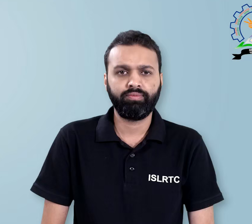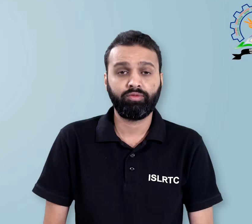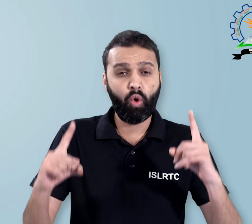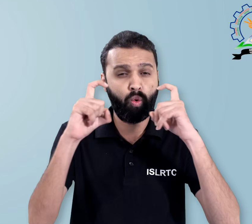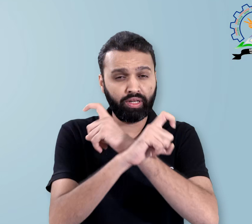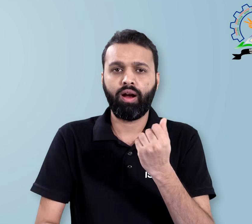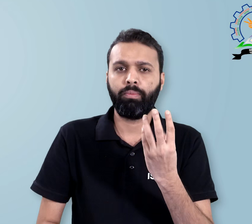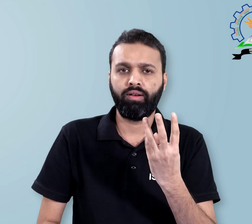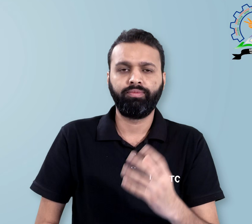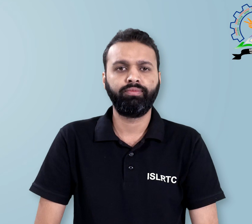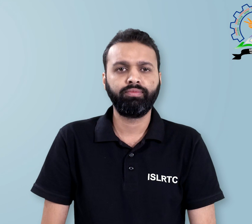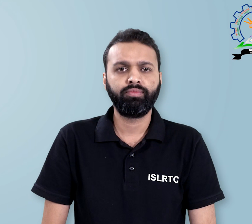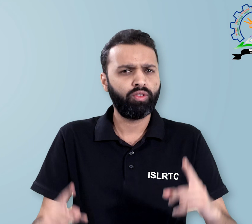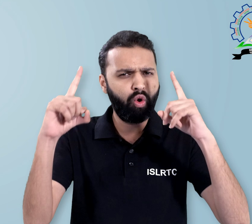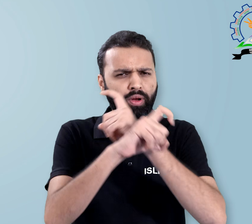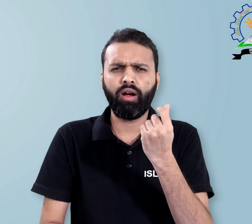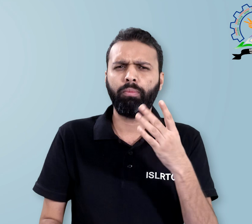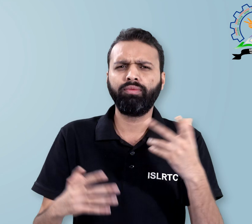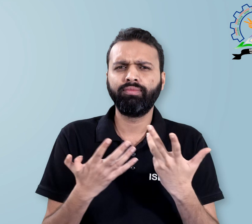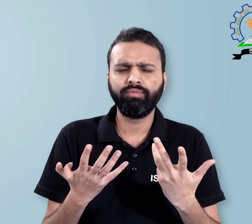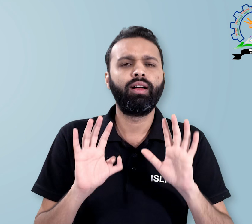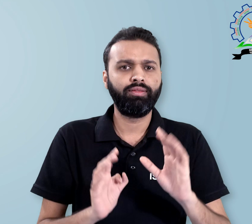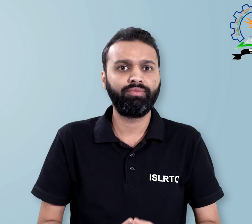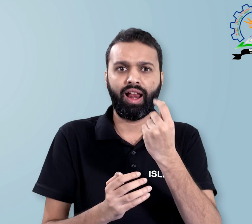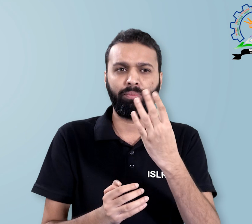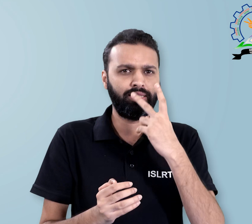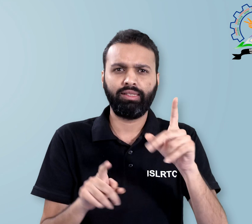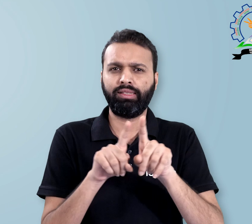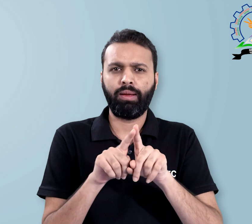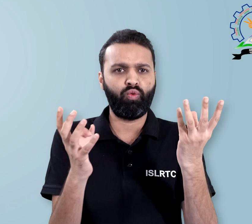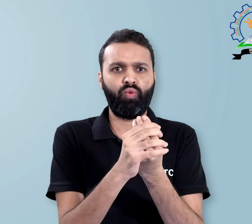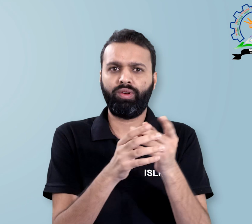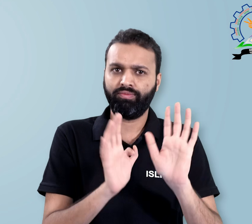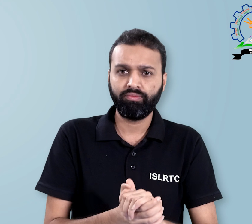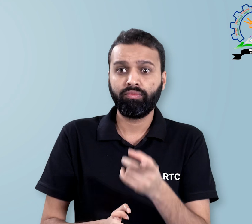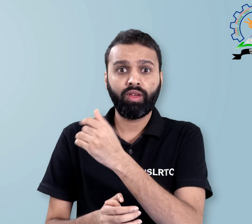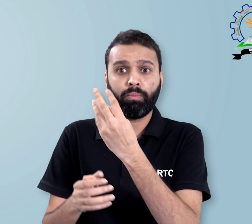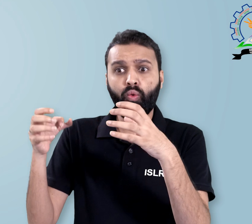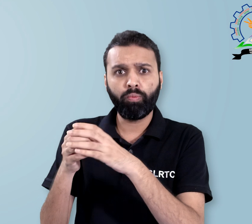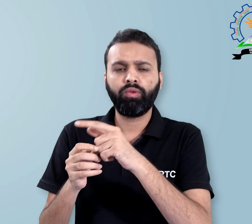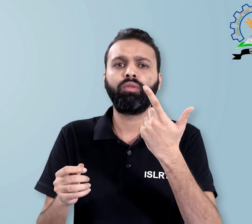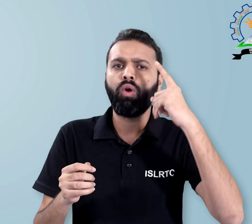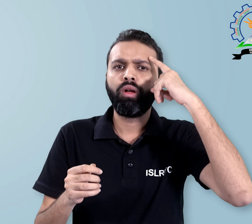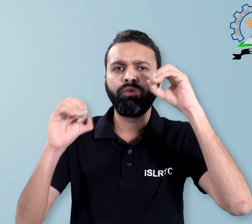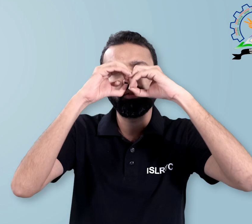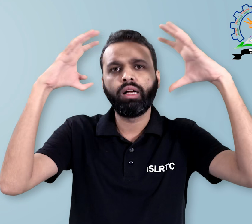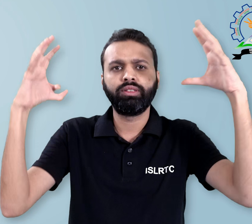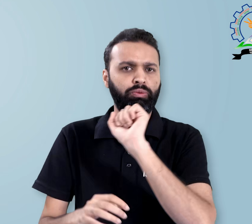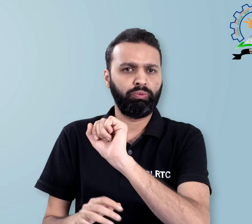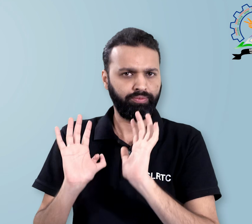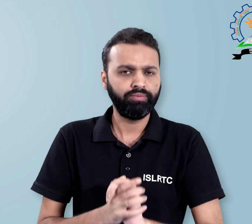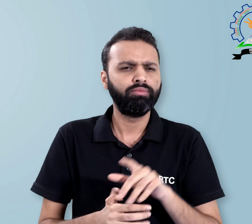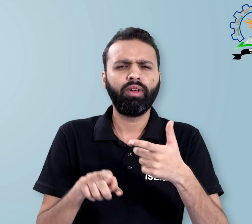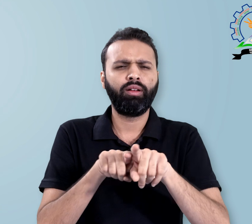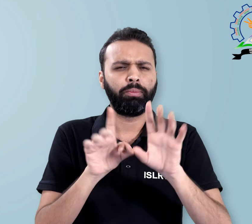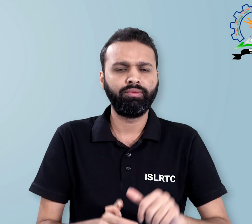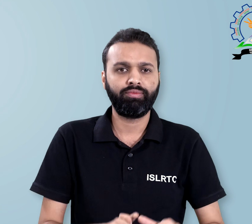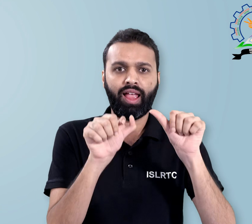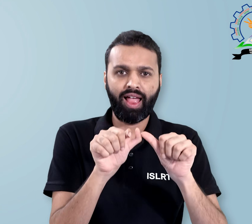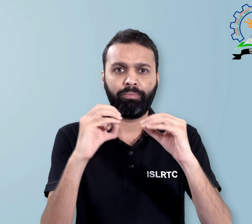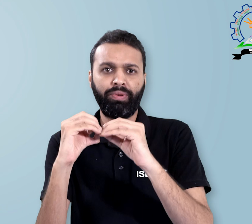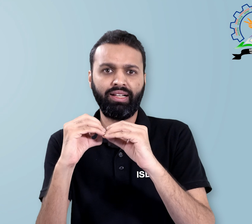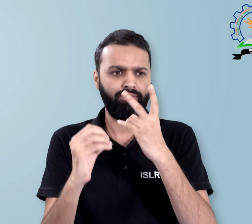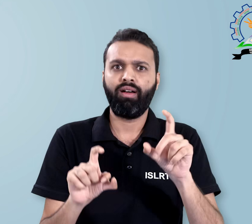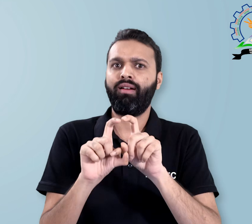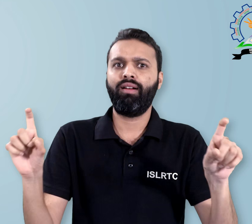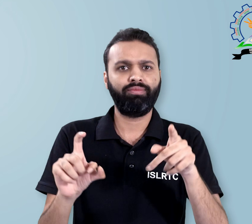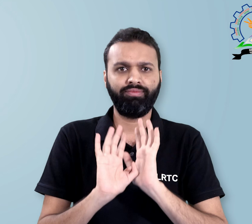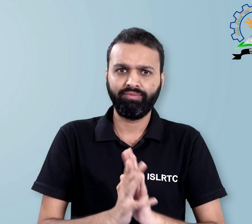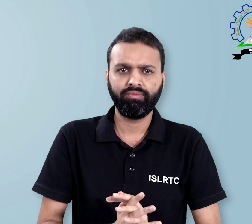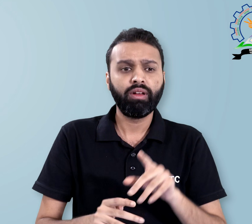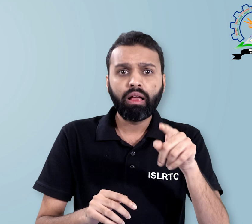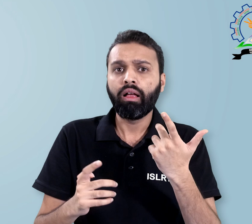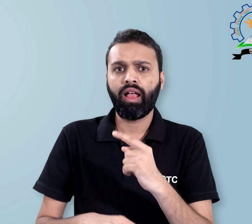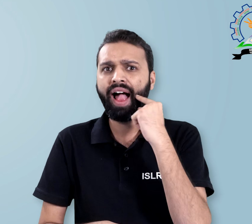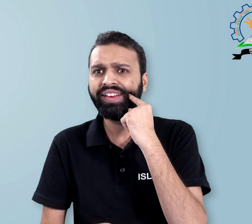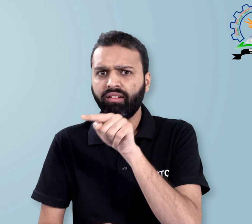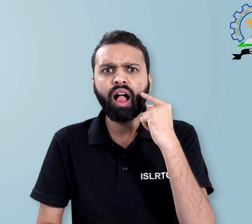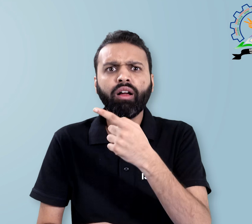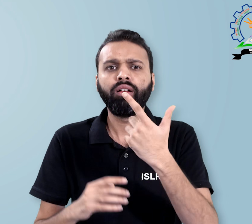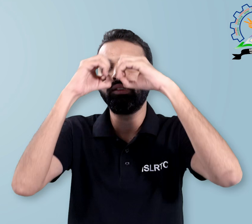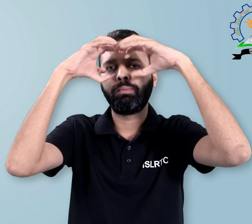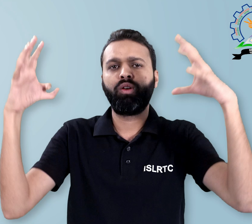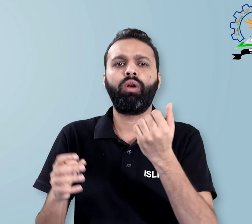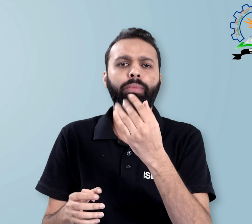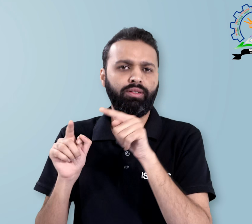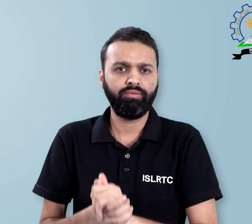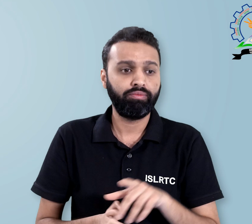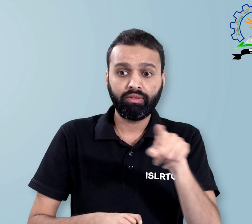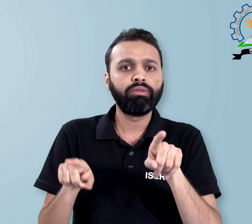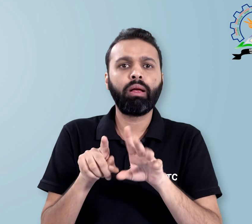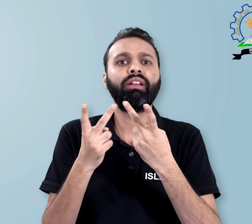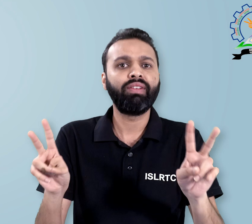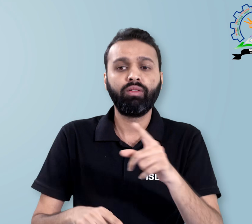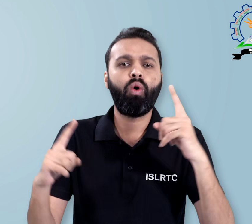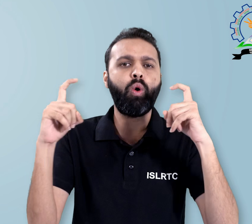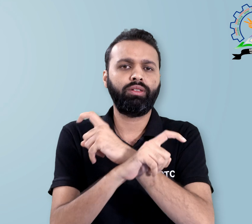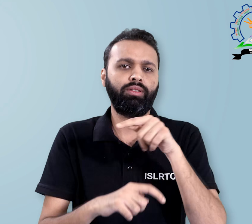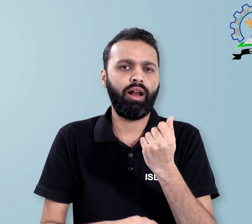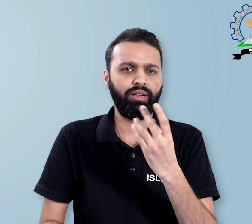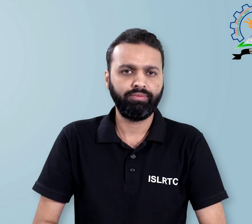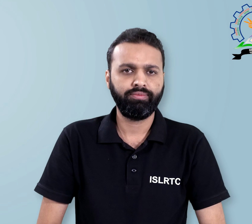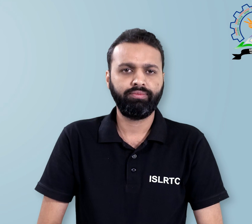Complex Number Complex number is a combination of a real number and an imaginary number. It can be expressed in the form a + bi, where a and b are real numbers and i is the imaginary unit.